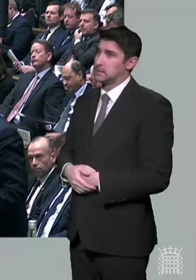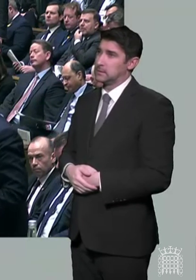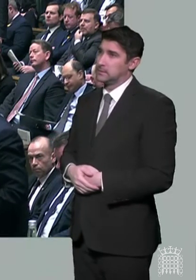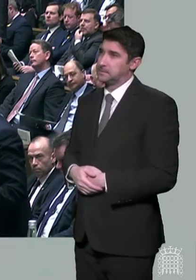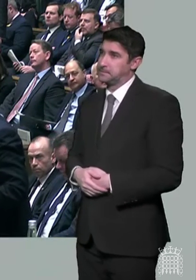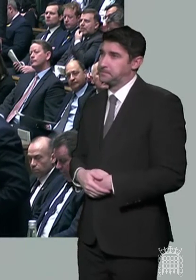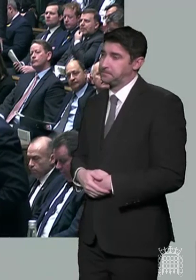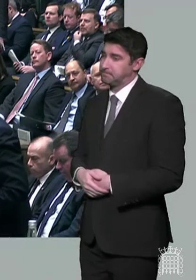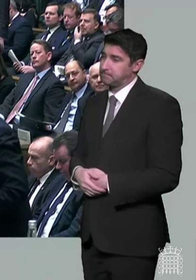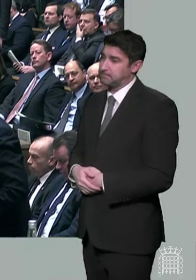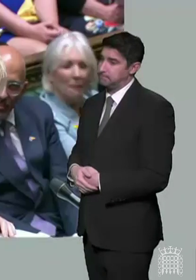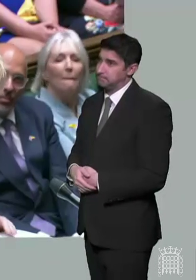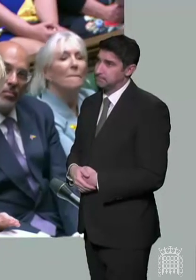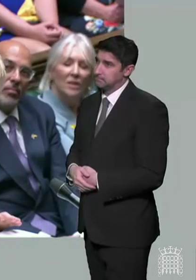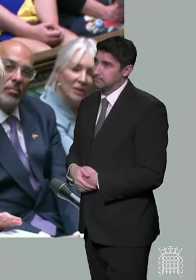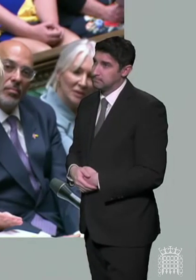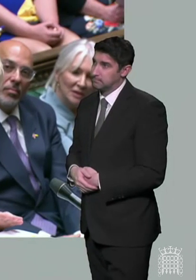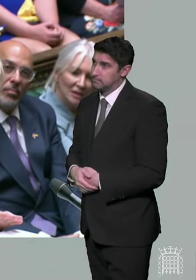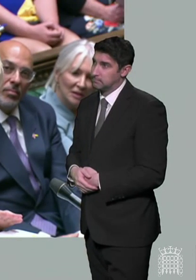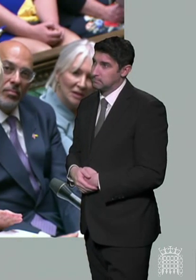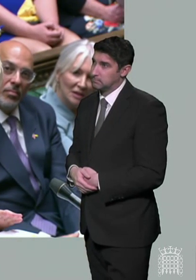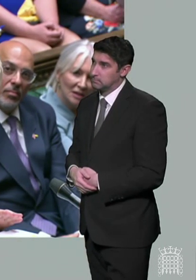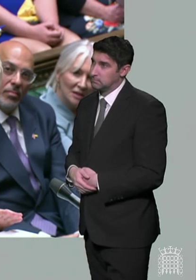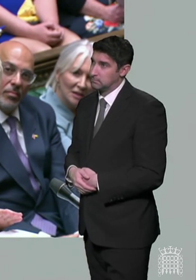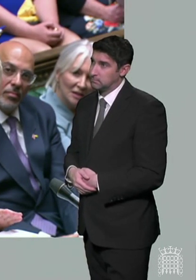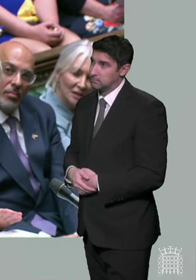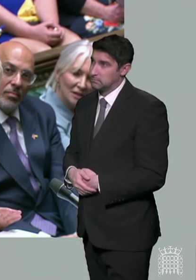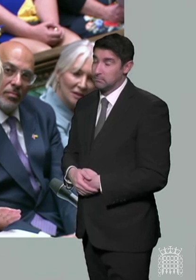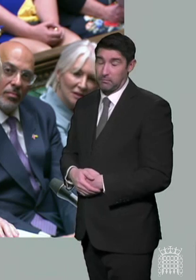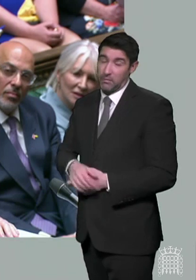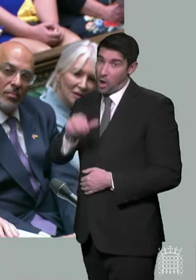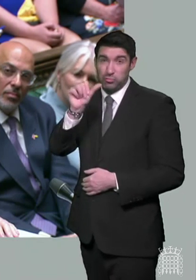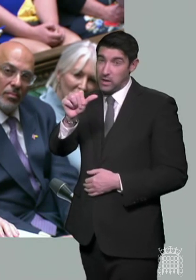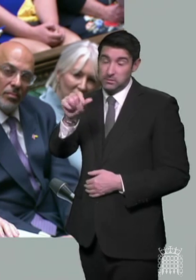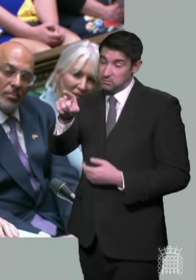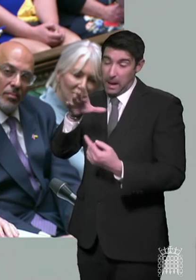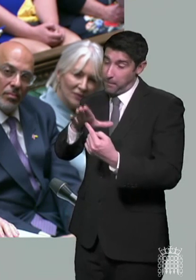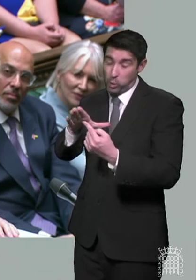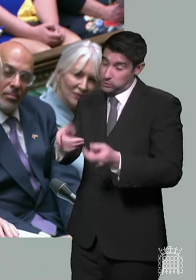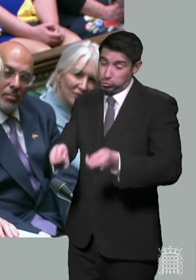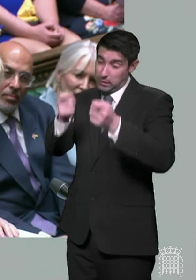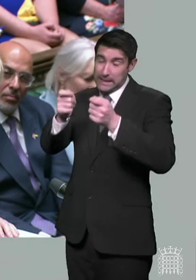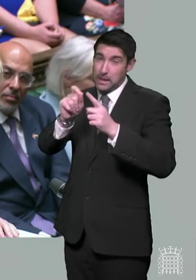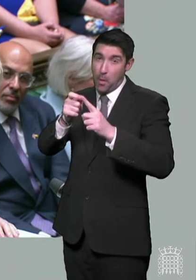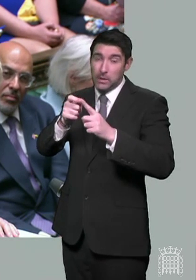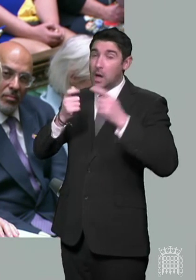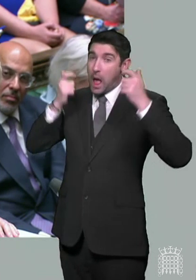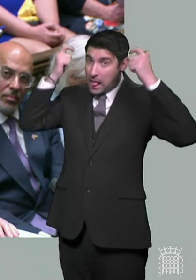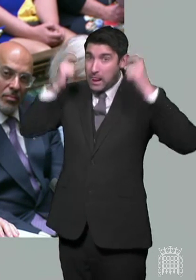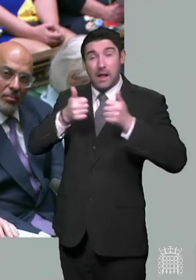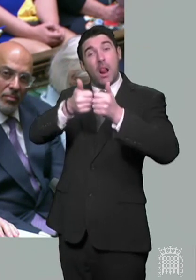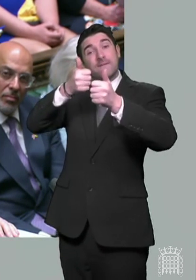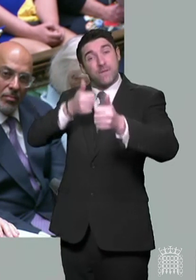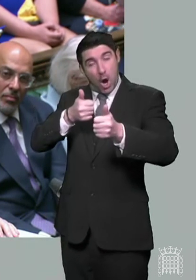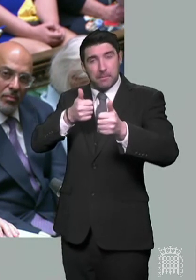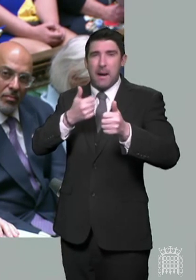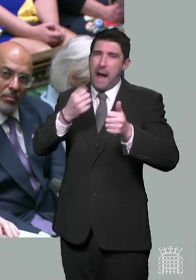My honourable Friend raises a very important point. Law firms in this country are regulated by the Solicitors Regulation Authority.